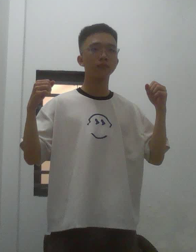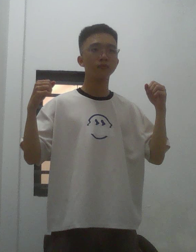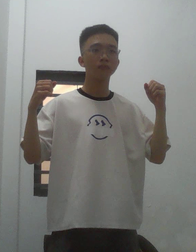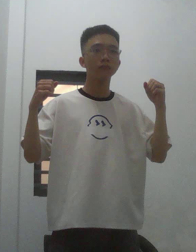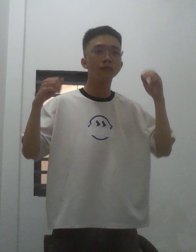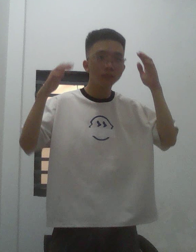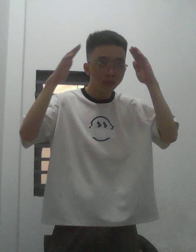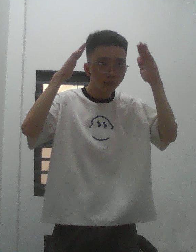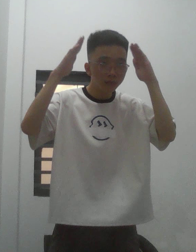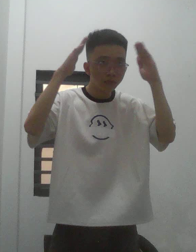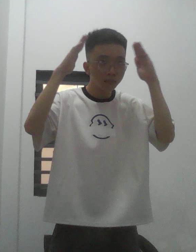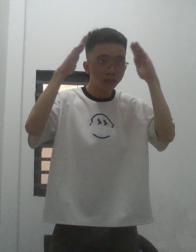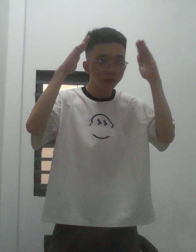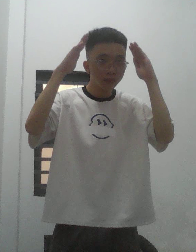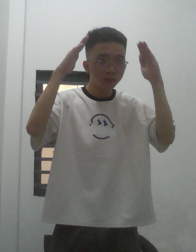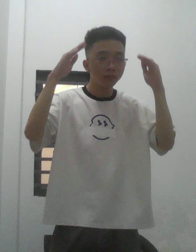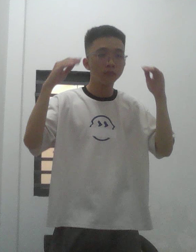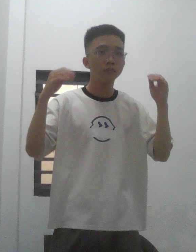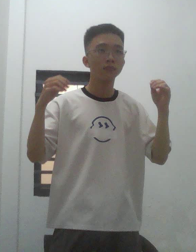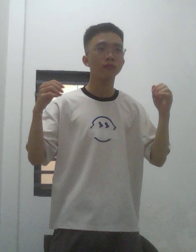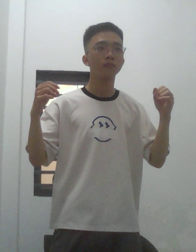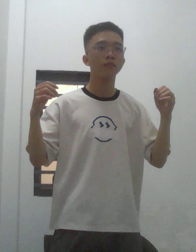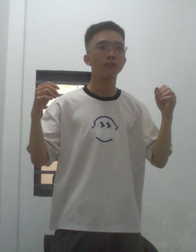xin chao